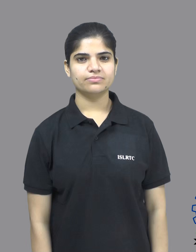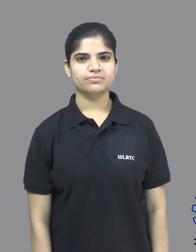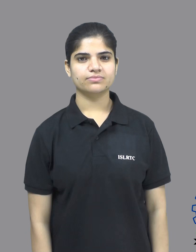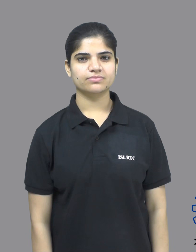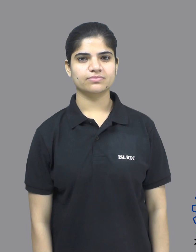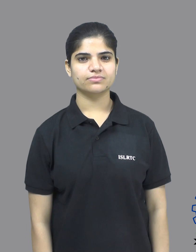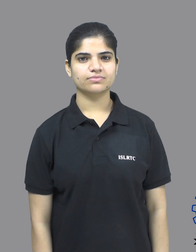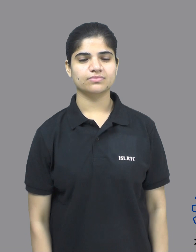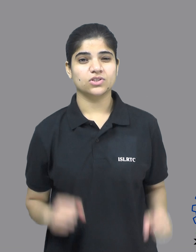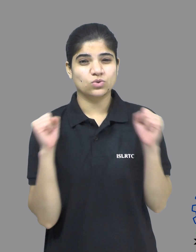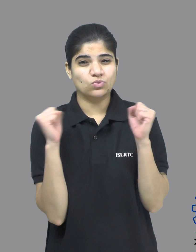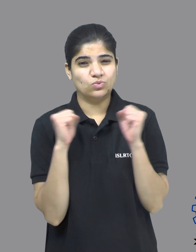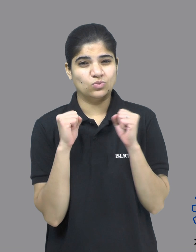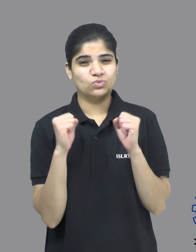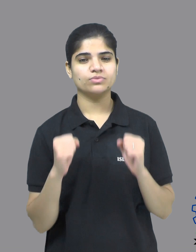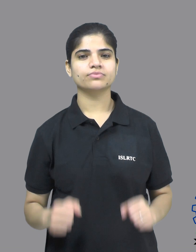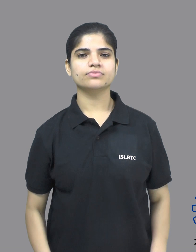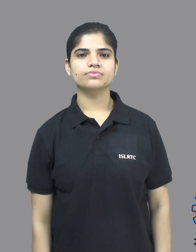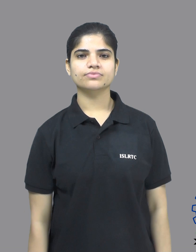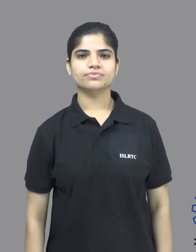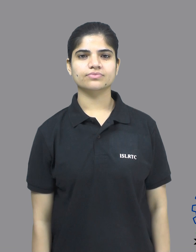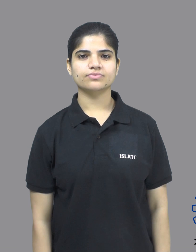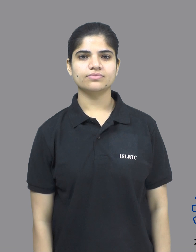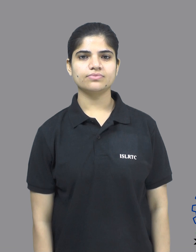Winter